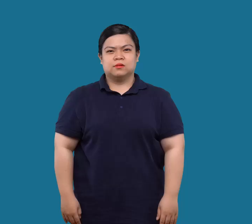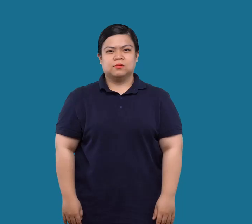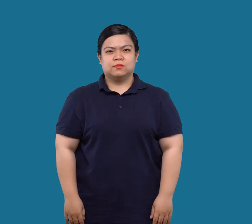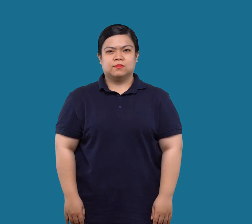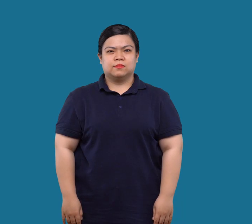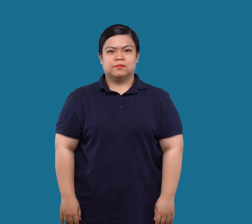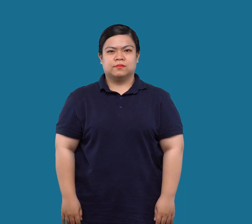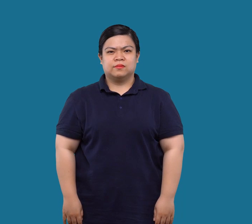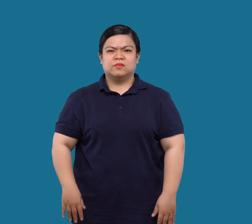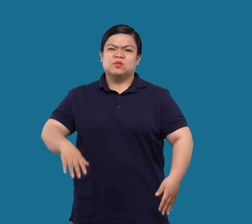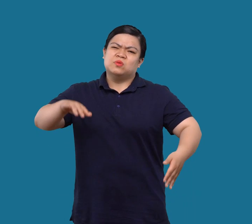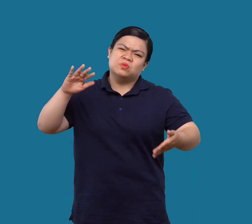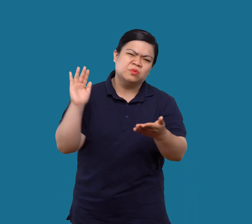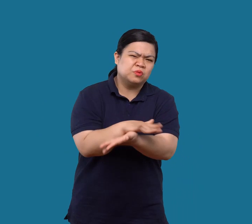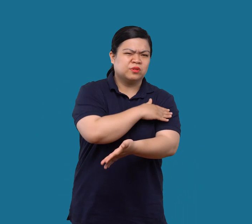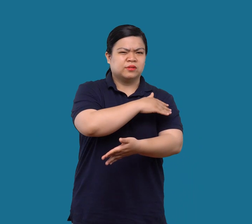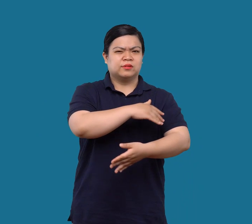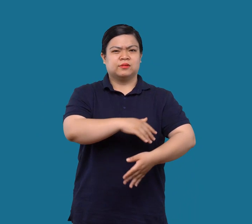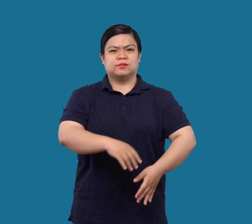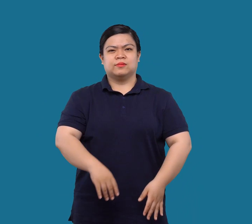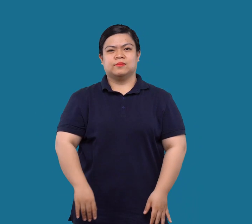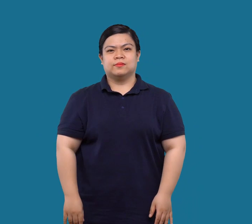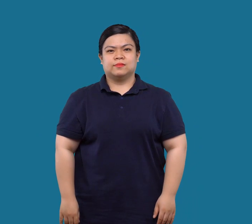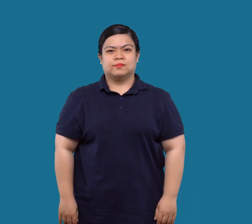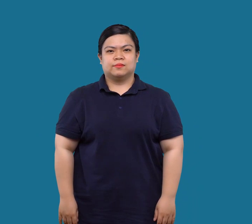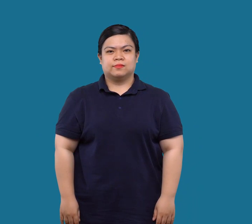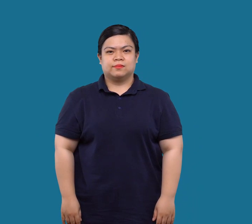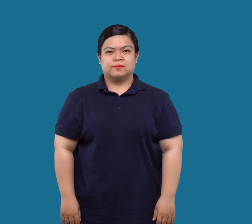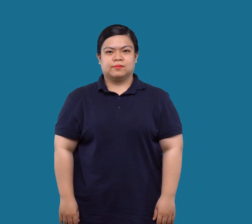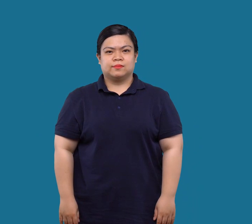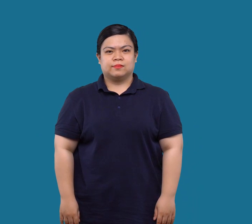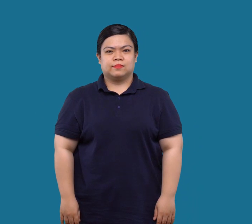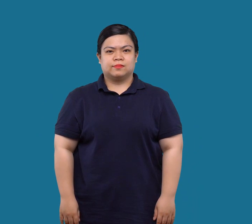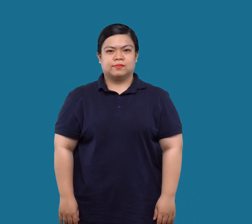tiếc